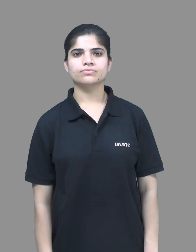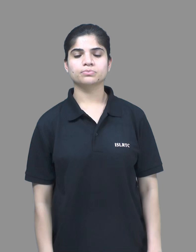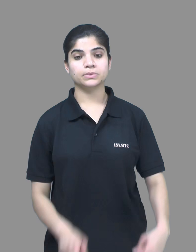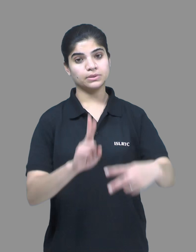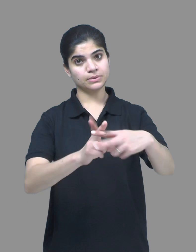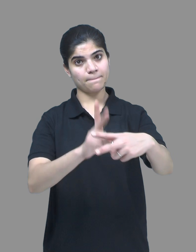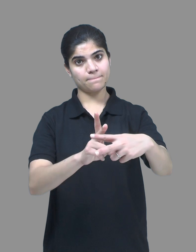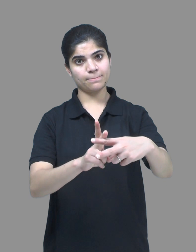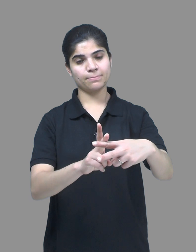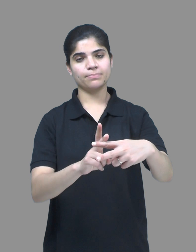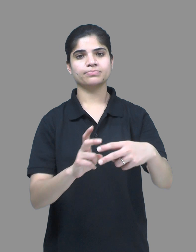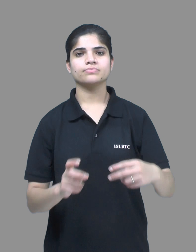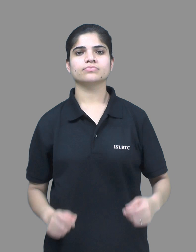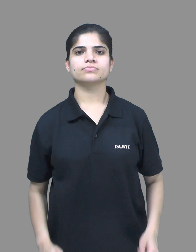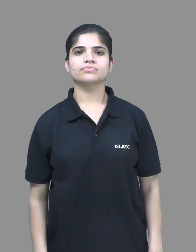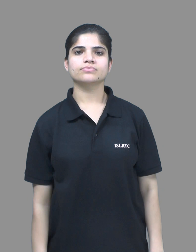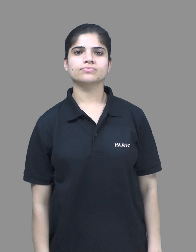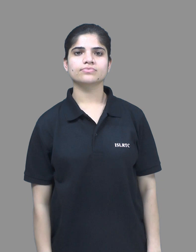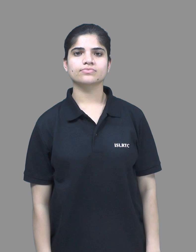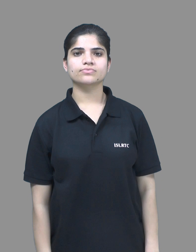Still